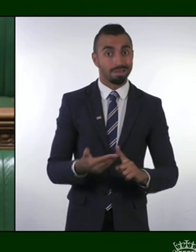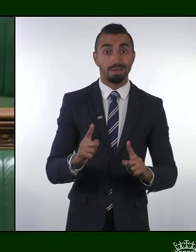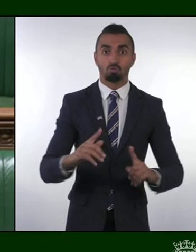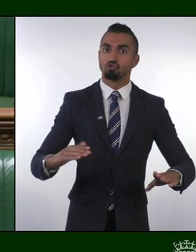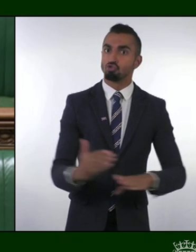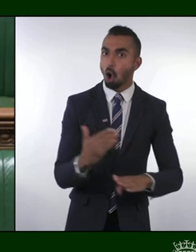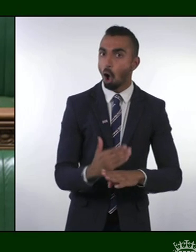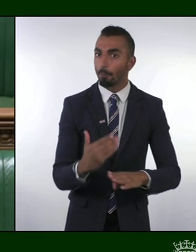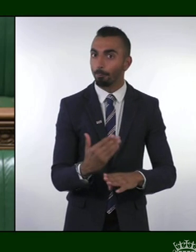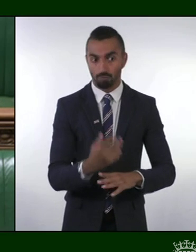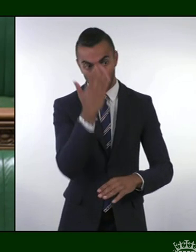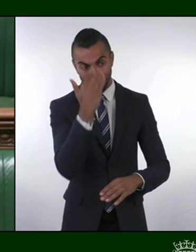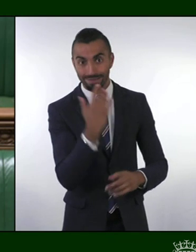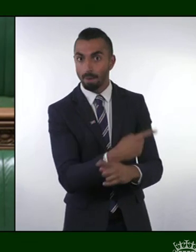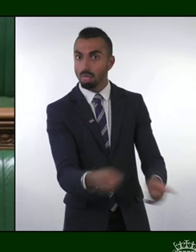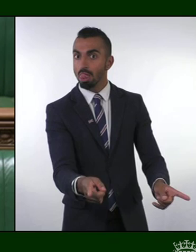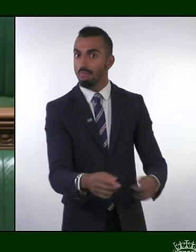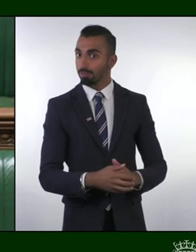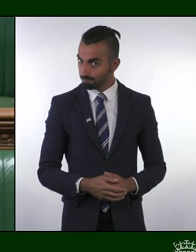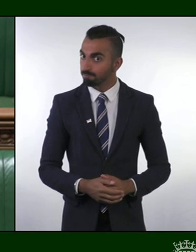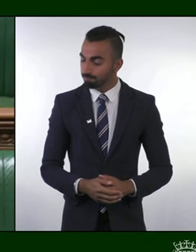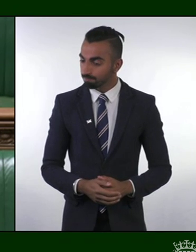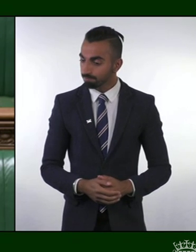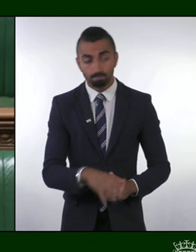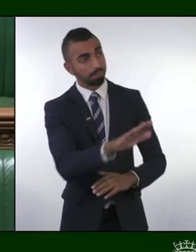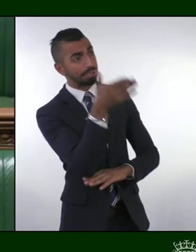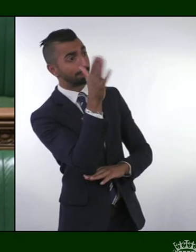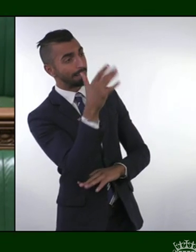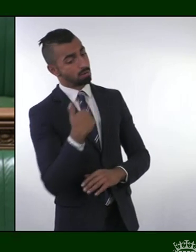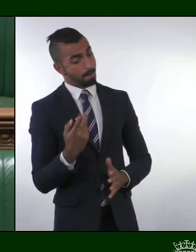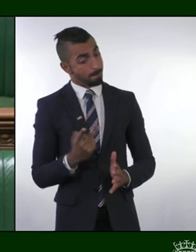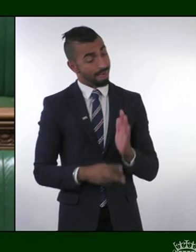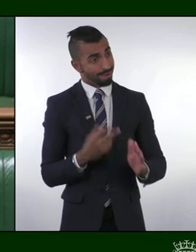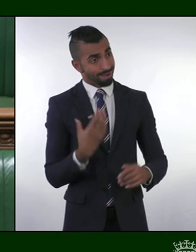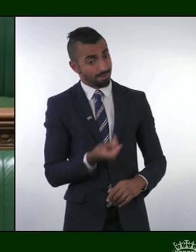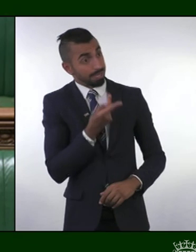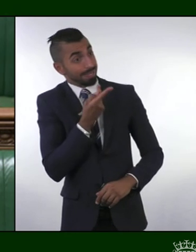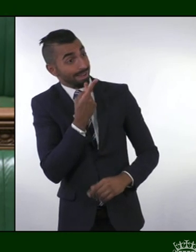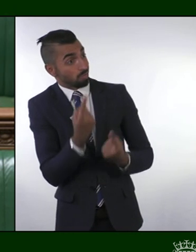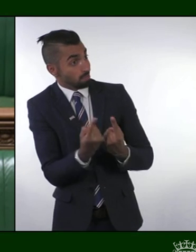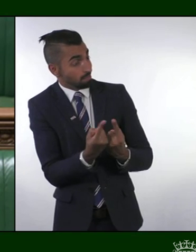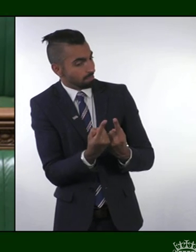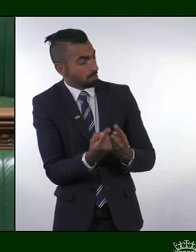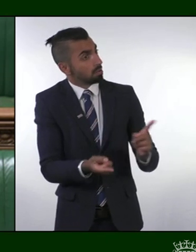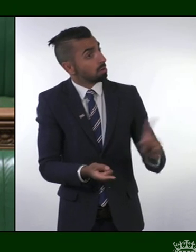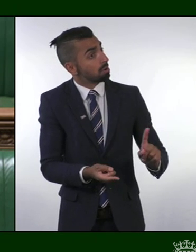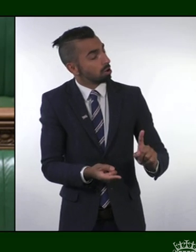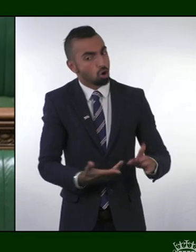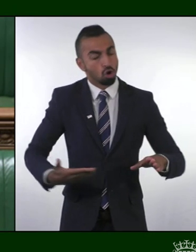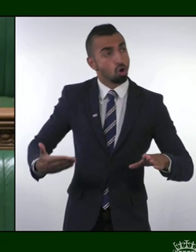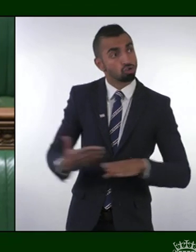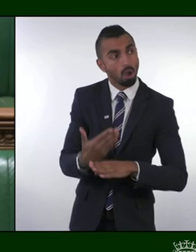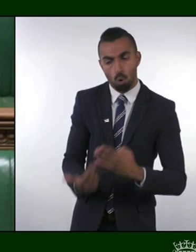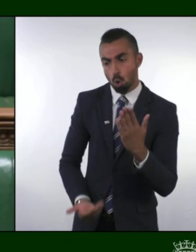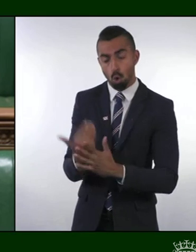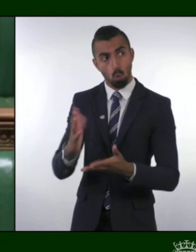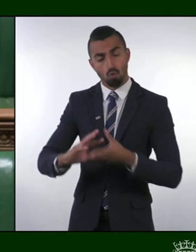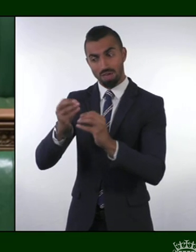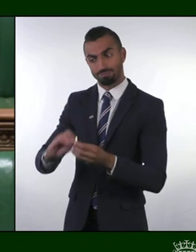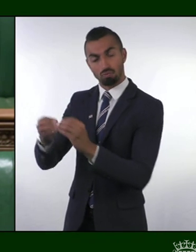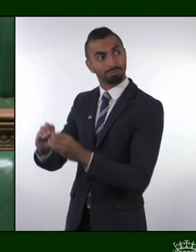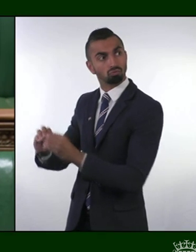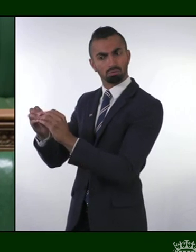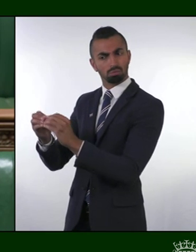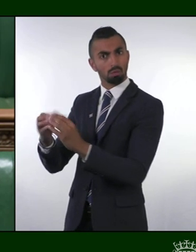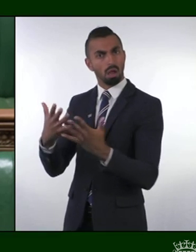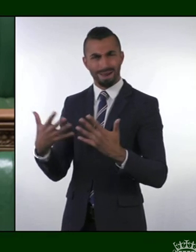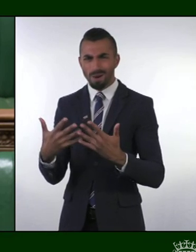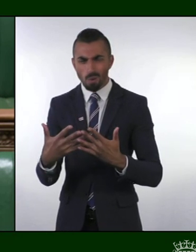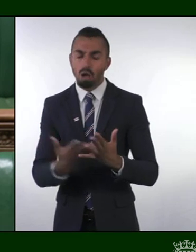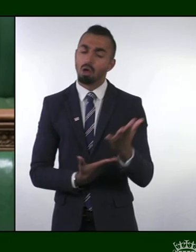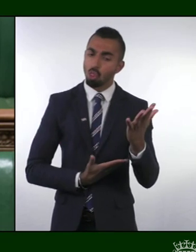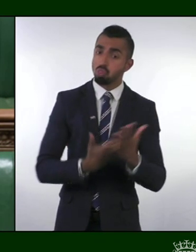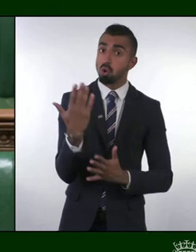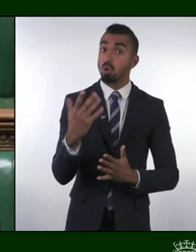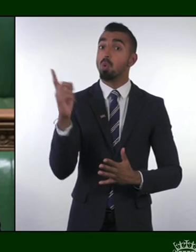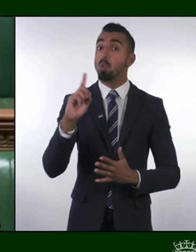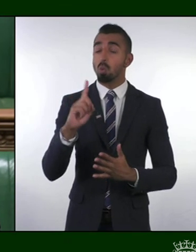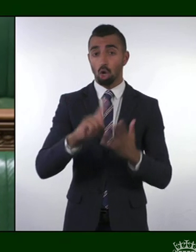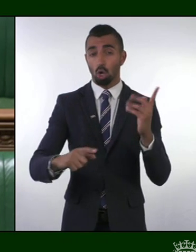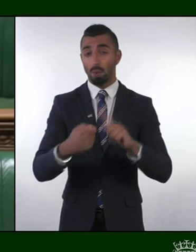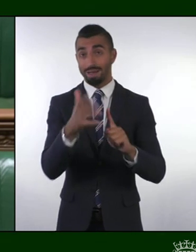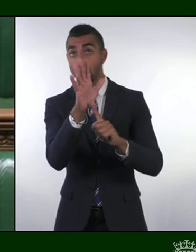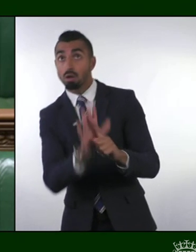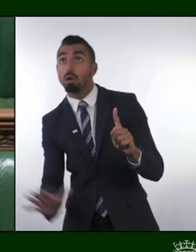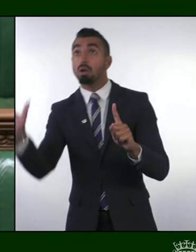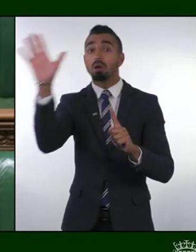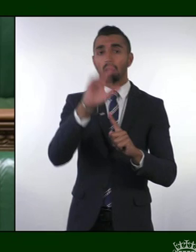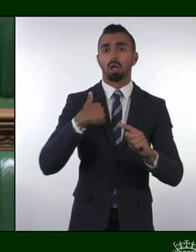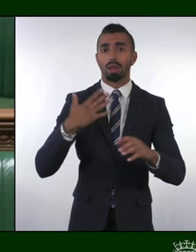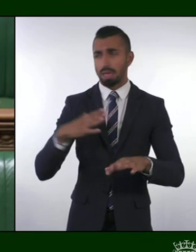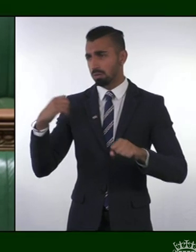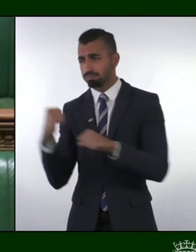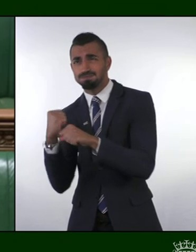The second part of our plan is to support job creation, and that begins with historic investment in infrastructure to create jobs in every region and nation of the UK.